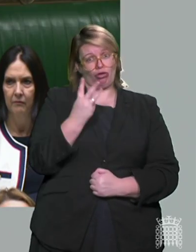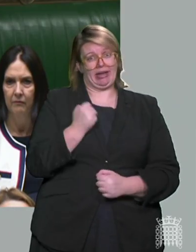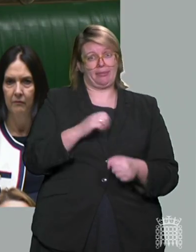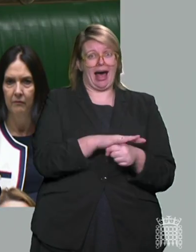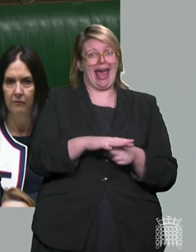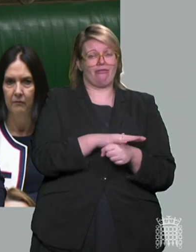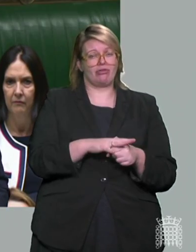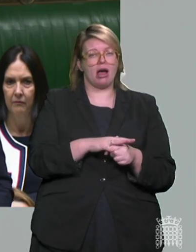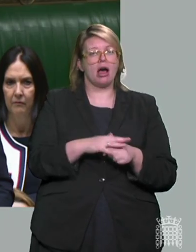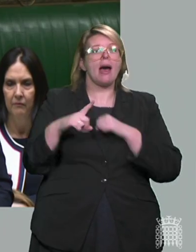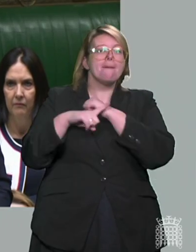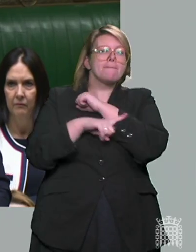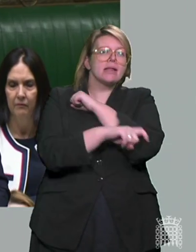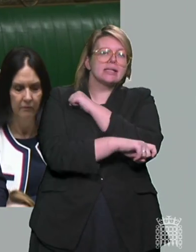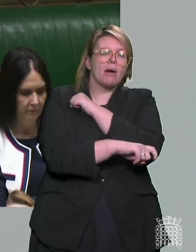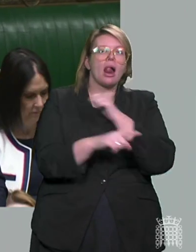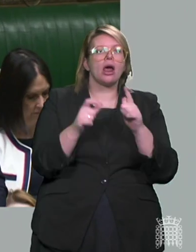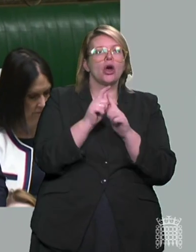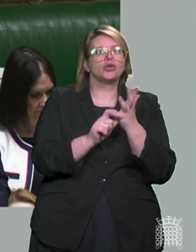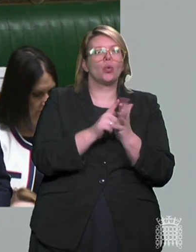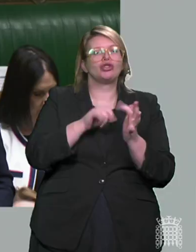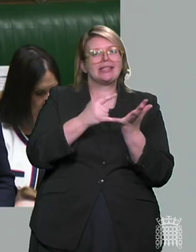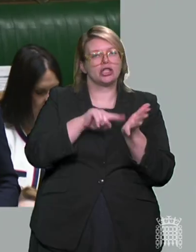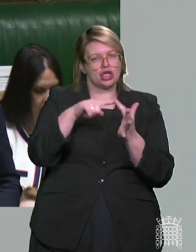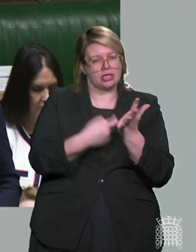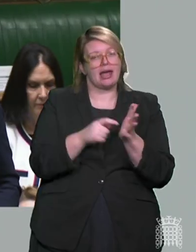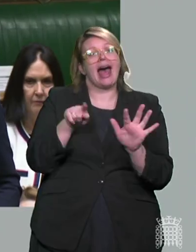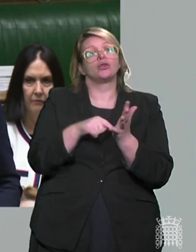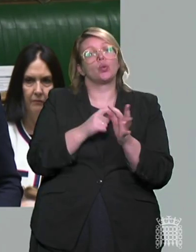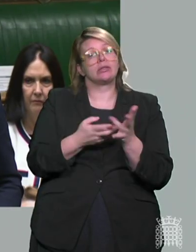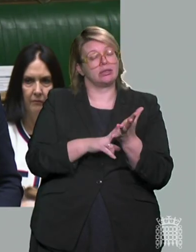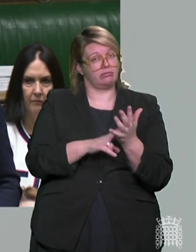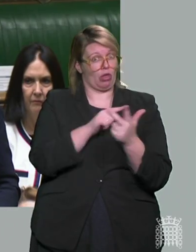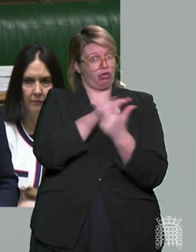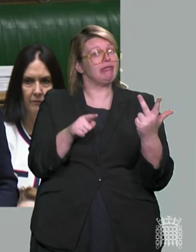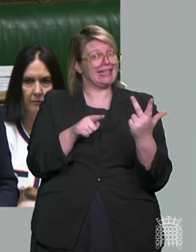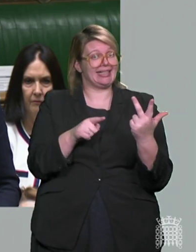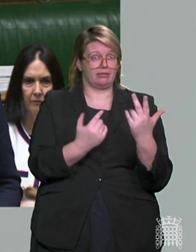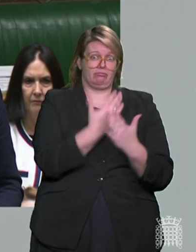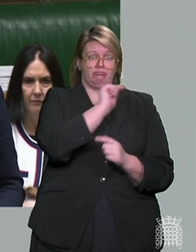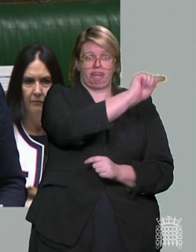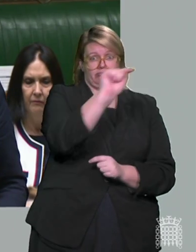Three of them—in Barnstaple, Dorchester and Taunton—surround my constituency, but none has planning permission.